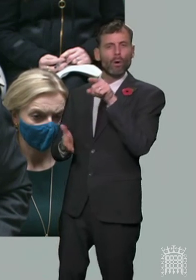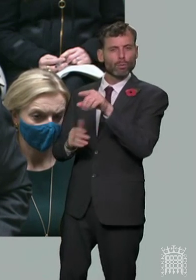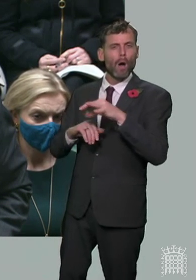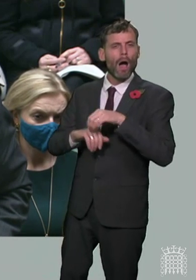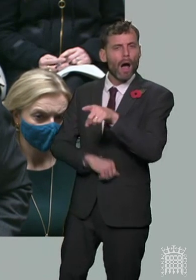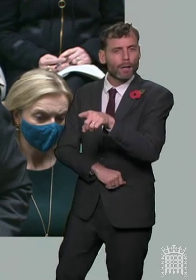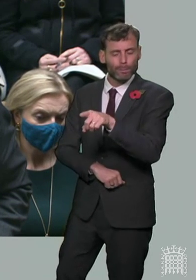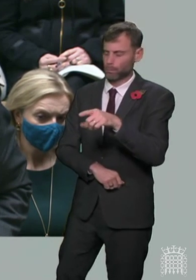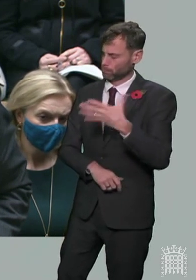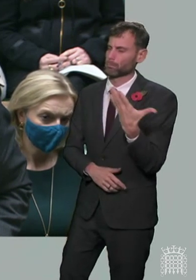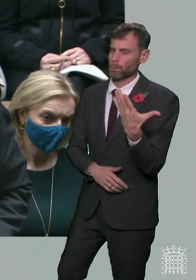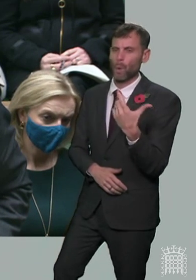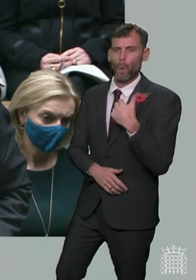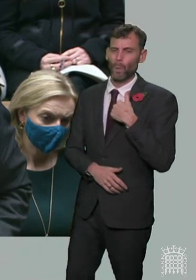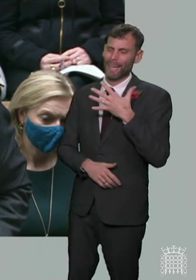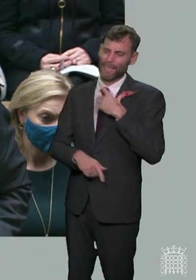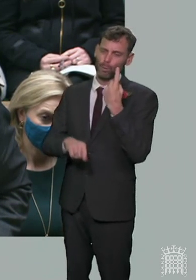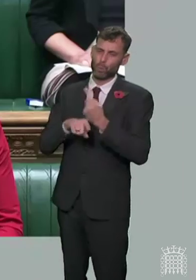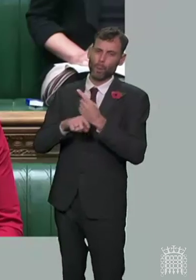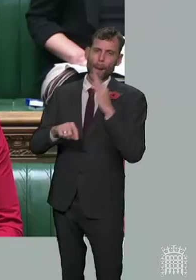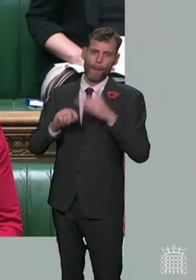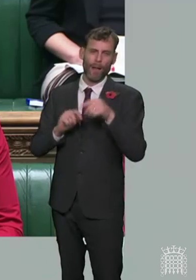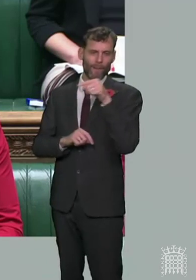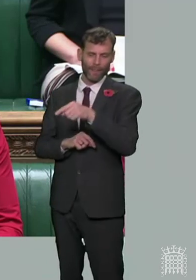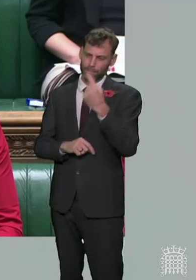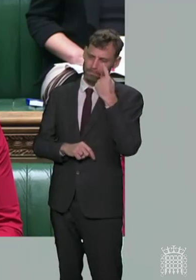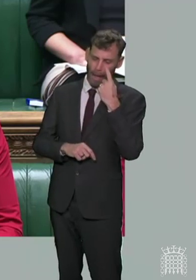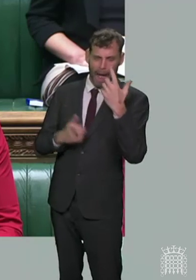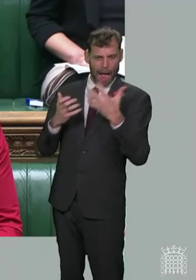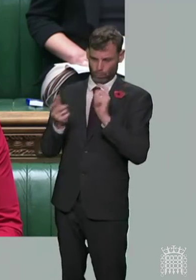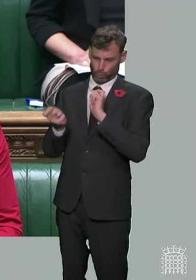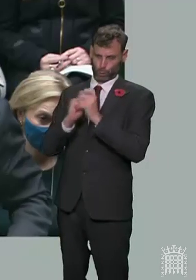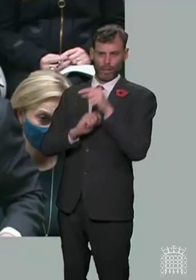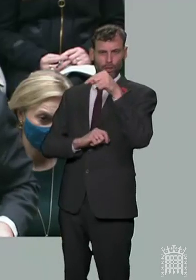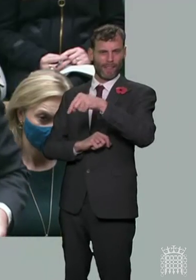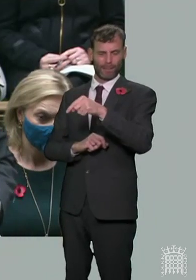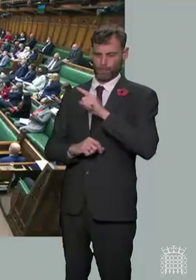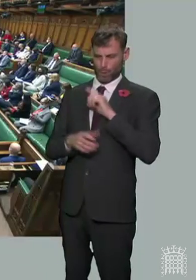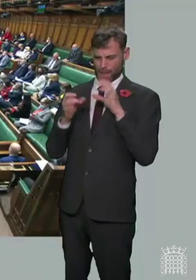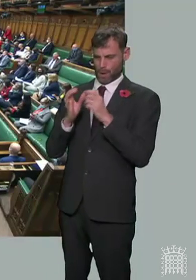We will certainly need to have a meeting to see what we can do to address that loophole.